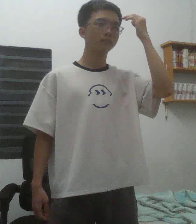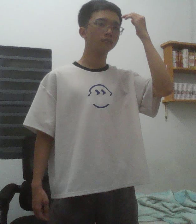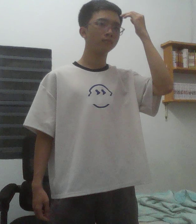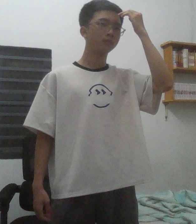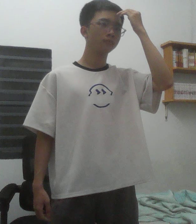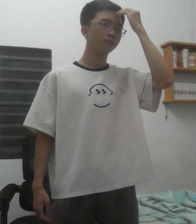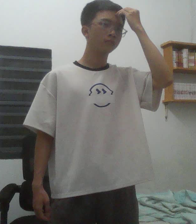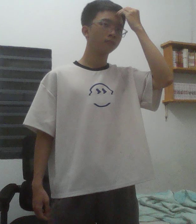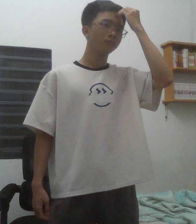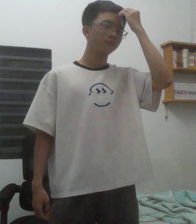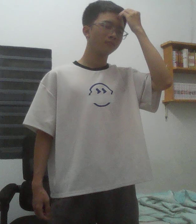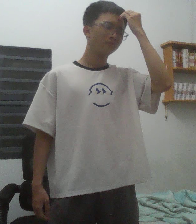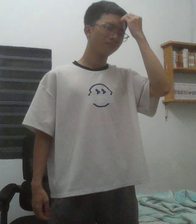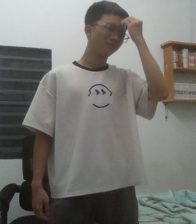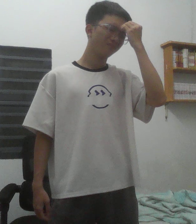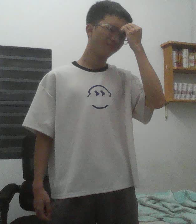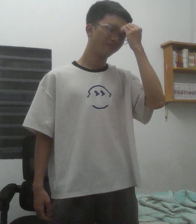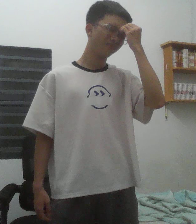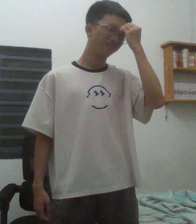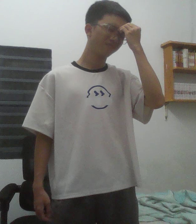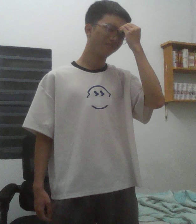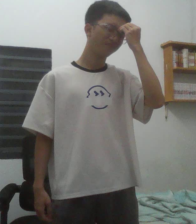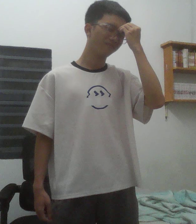benh